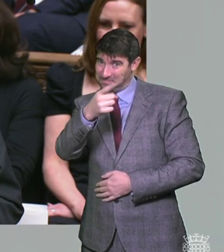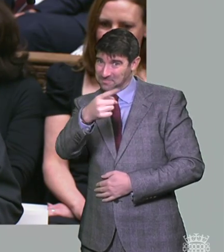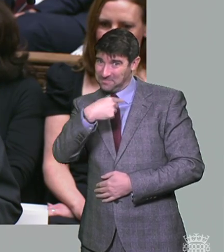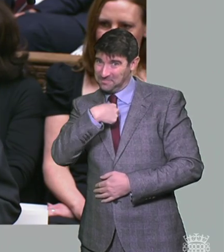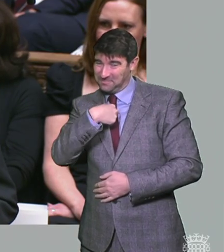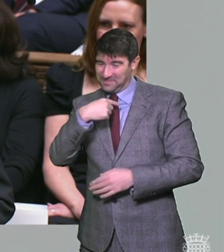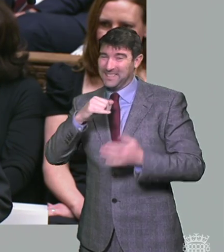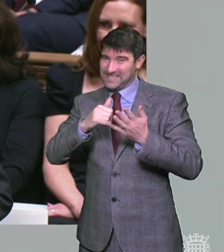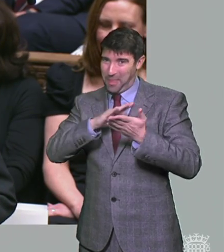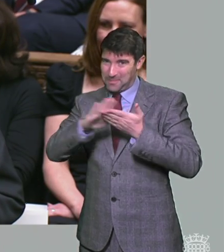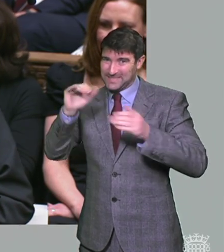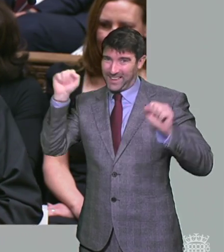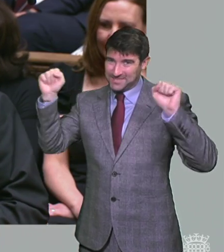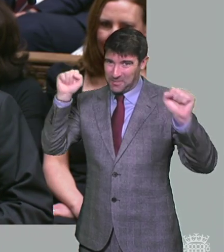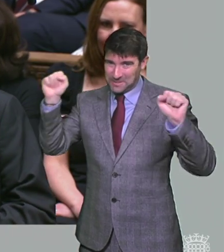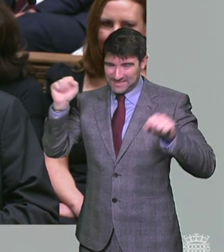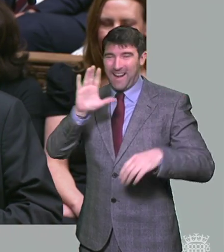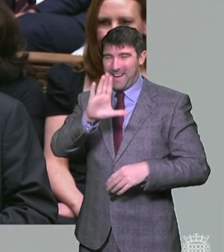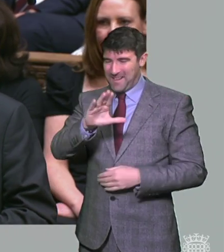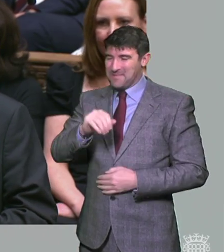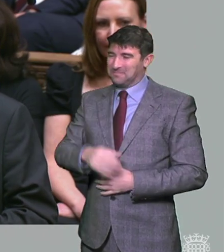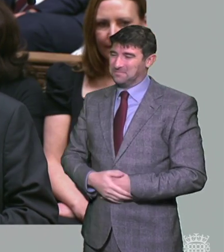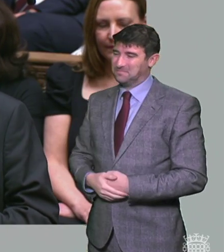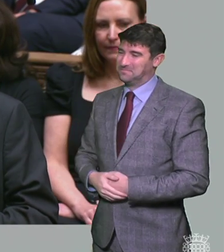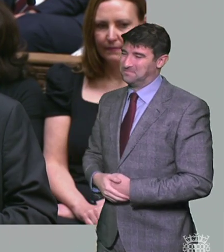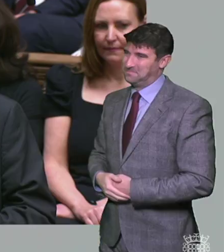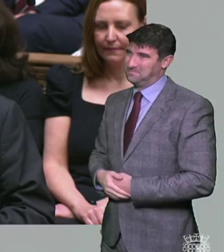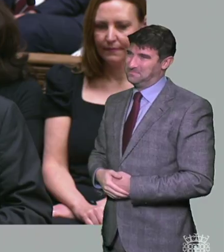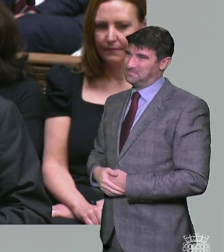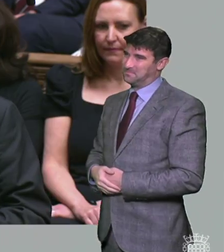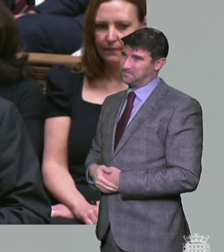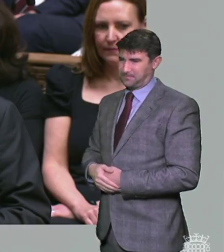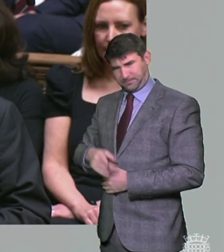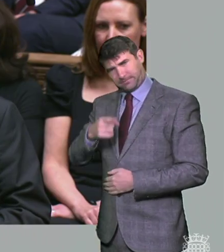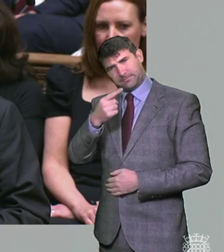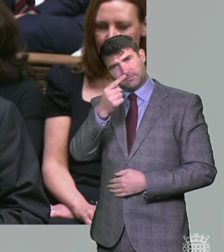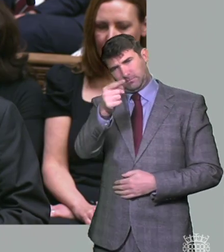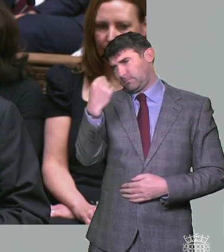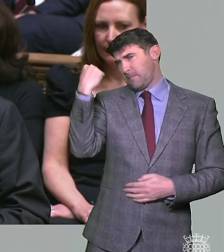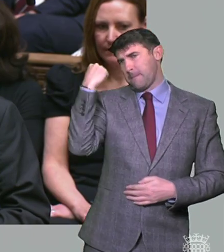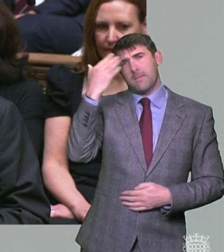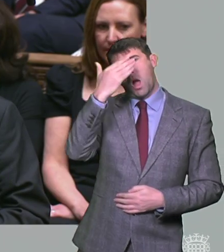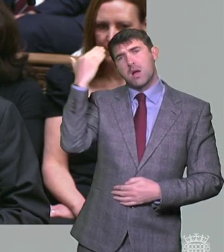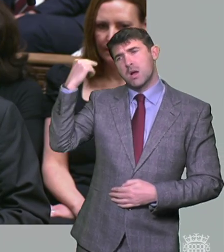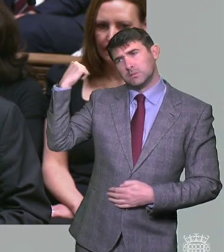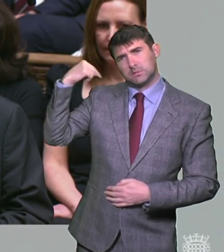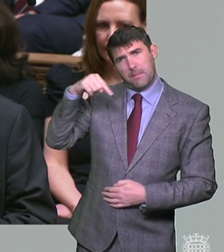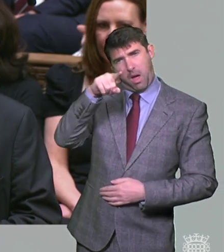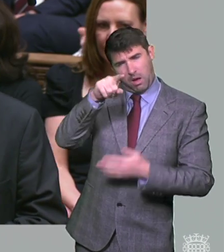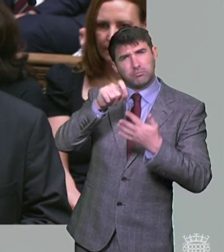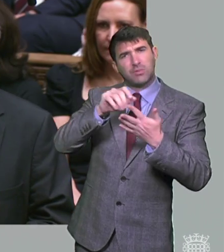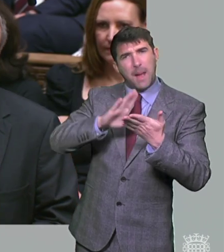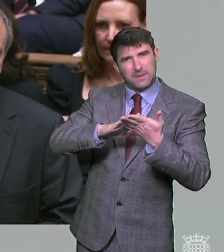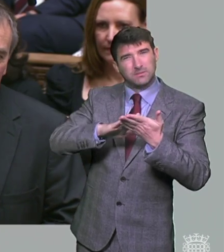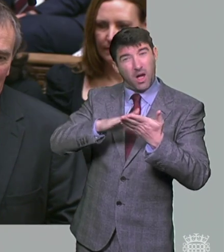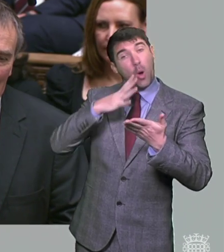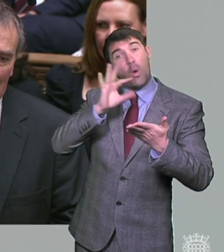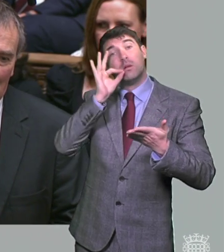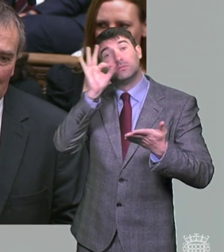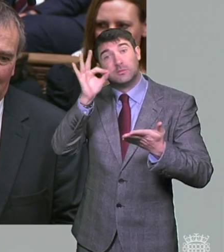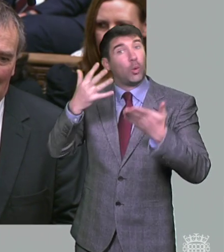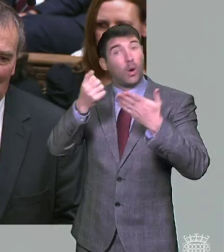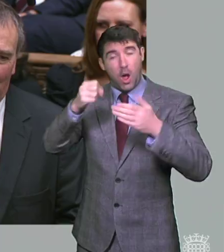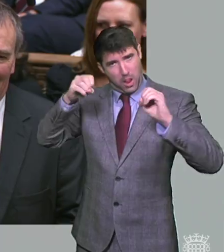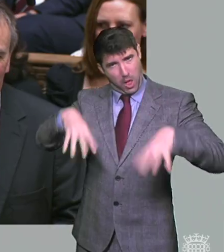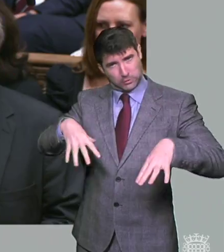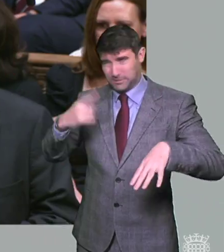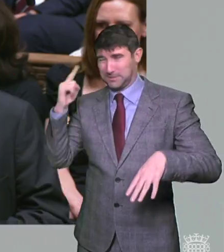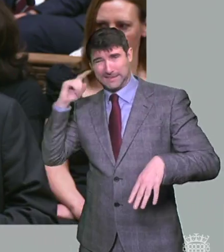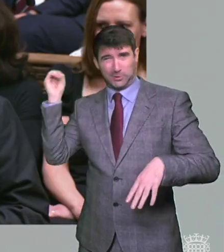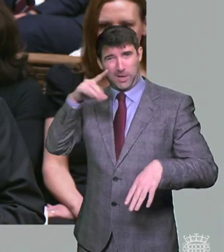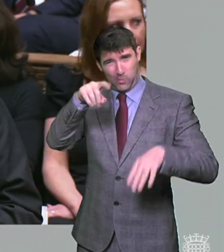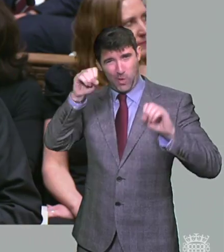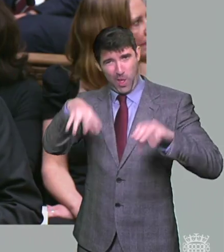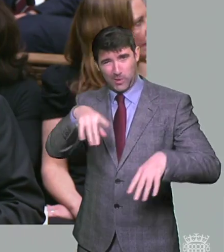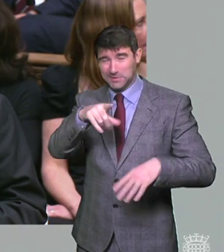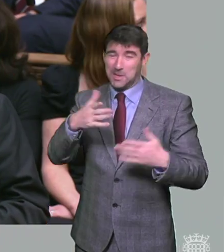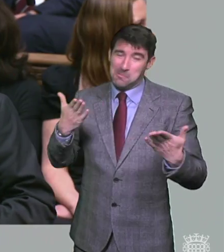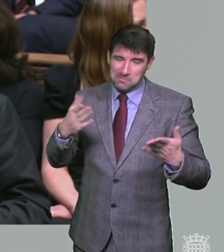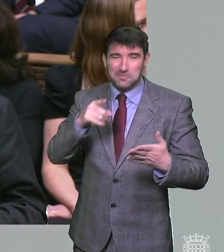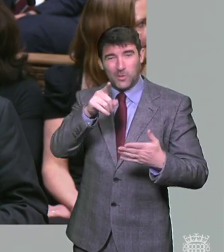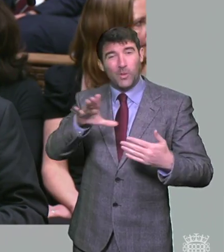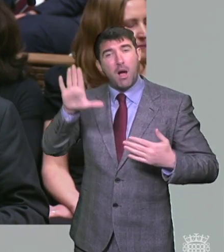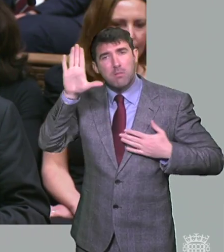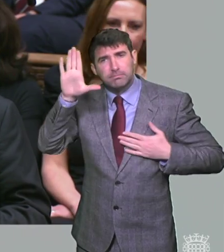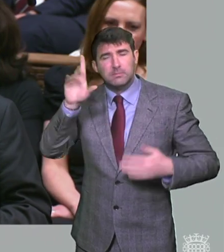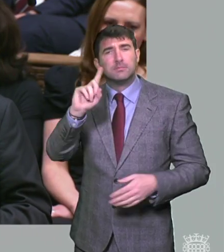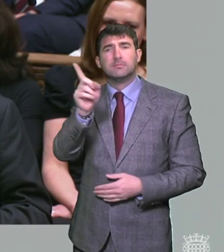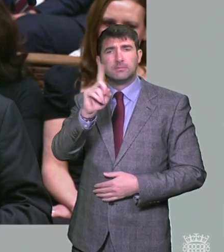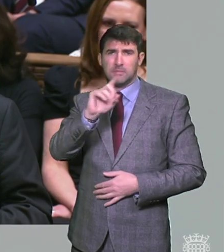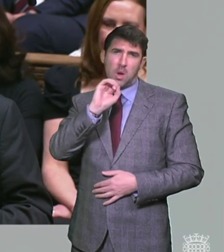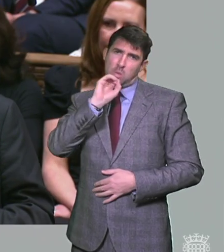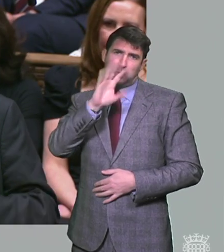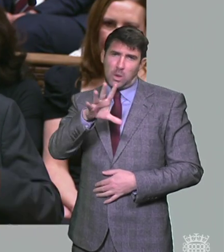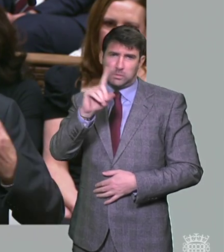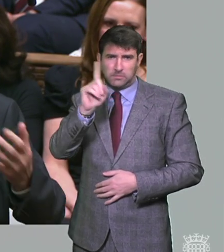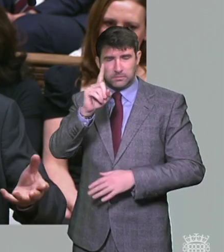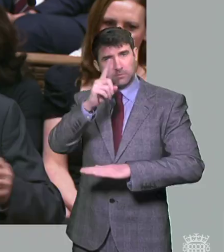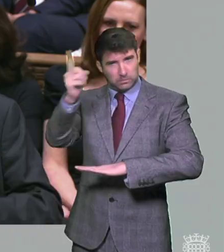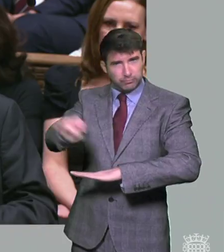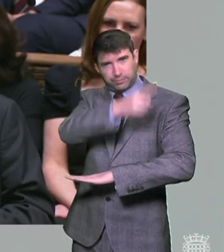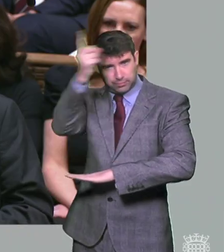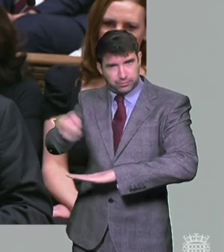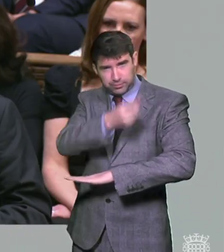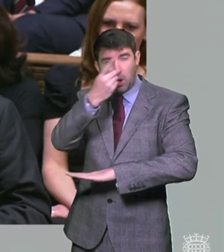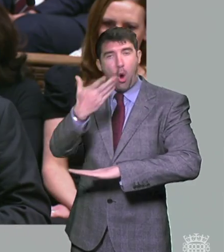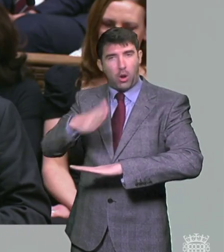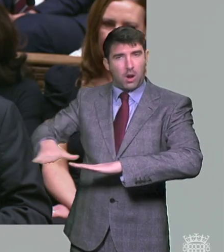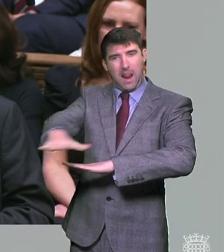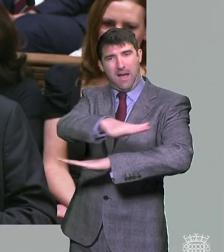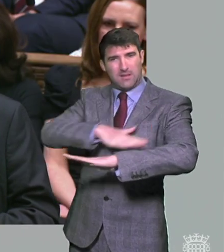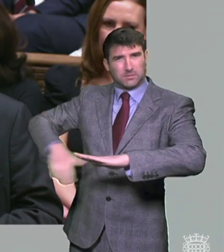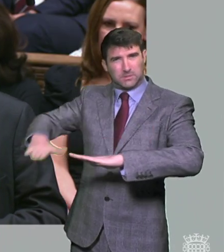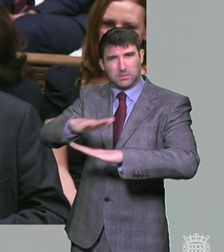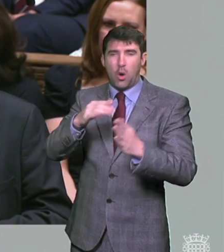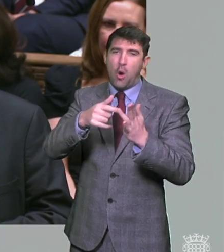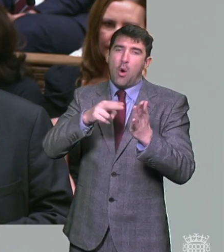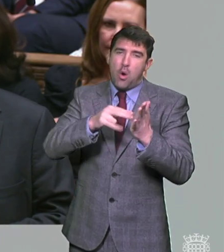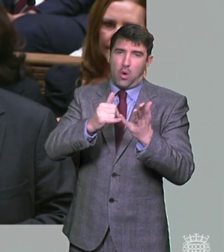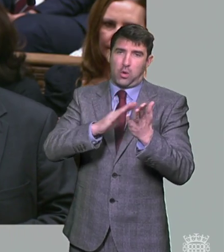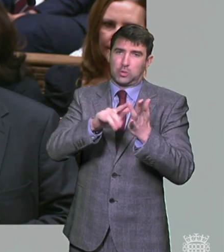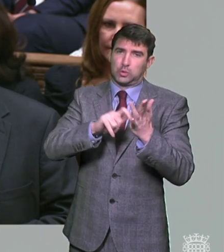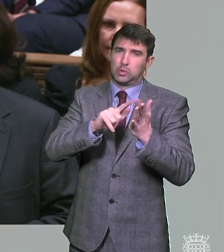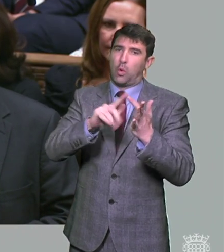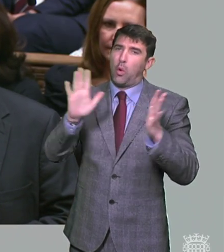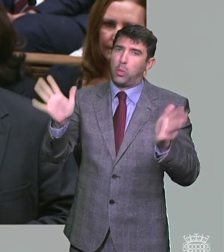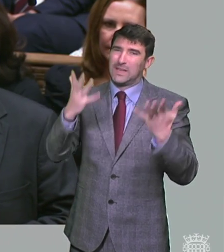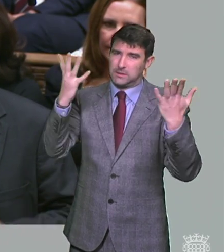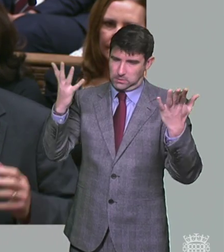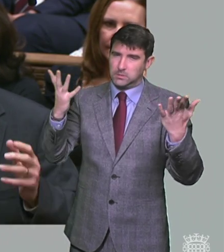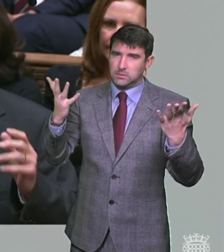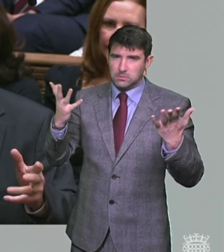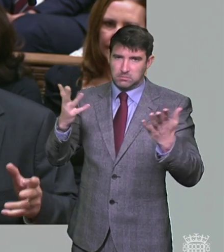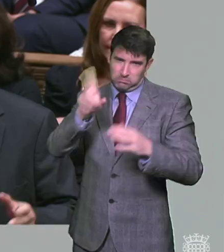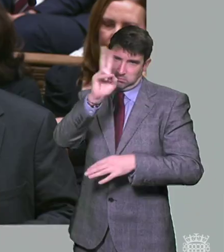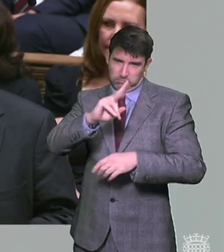10. During the last campaign that the right honourable Gentleman ran to become Prime Minister, he pledged to prohibit any development of onshore wind, which is now the cheapest form of power available to us in this country.